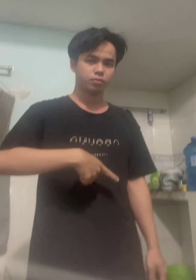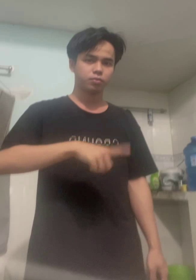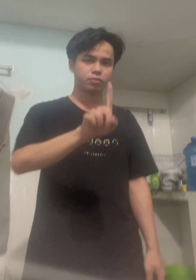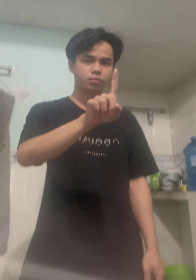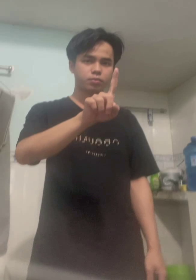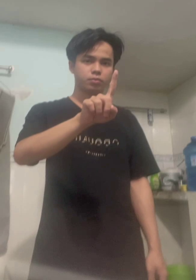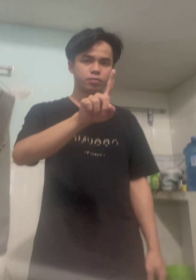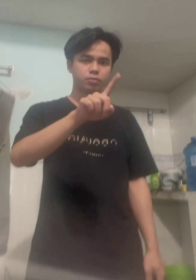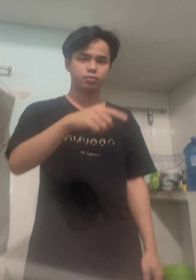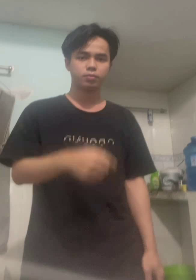di